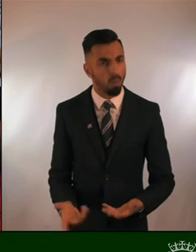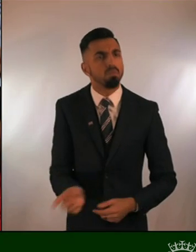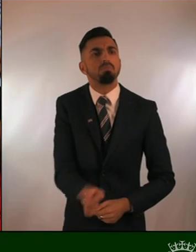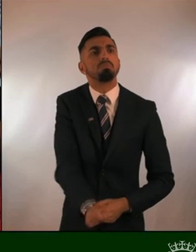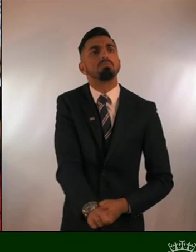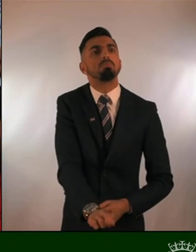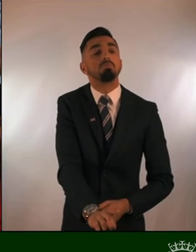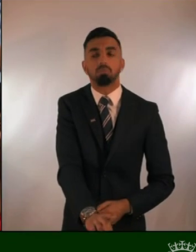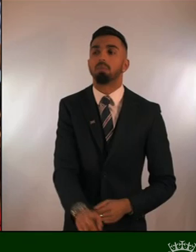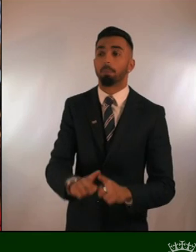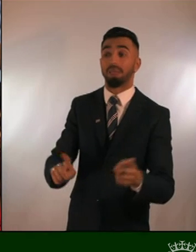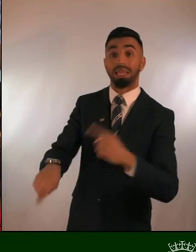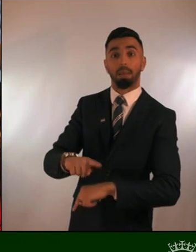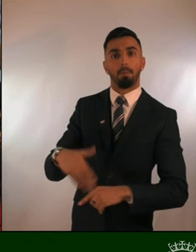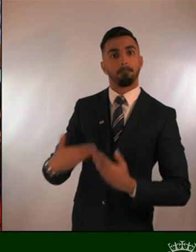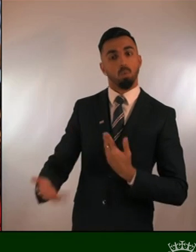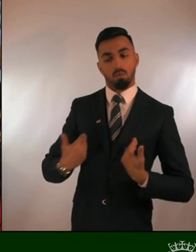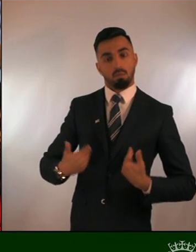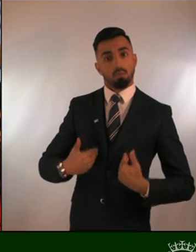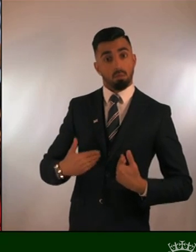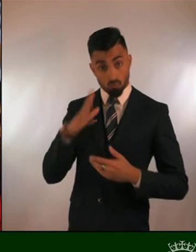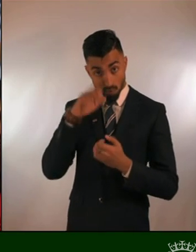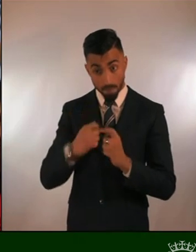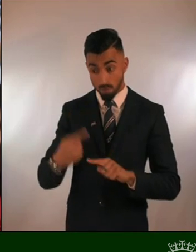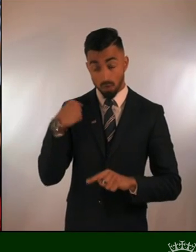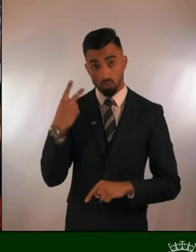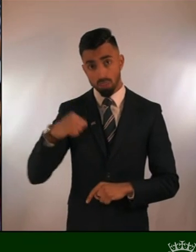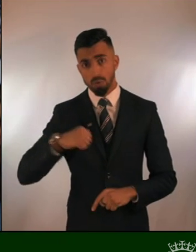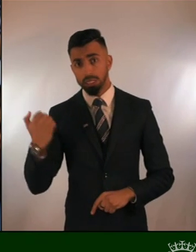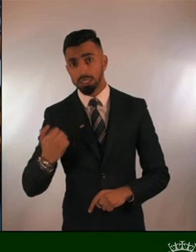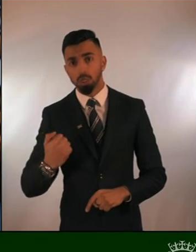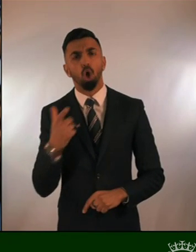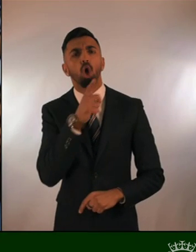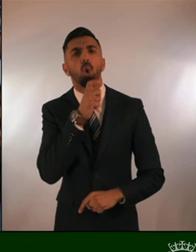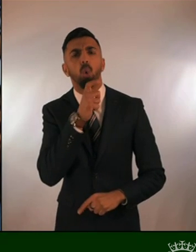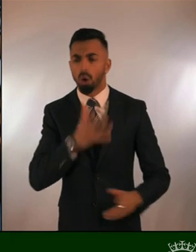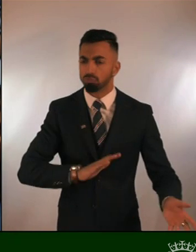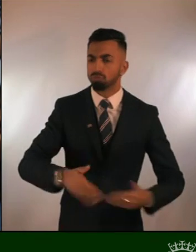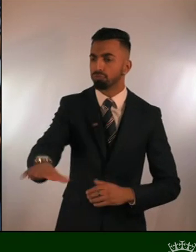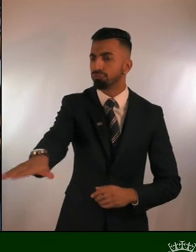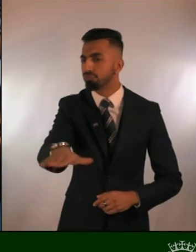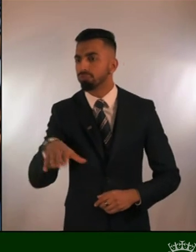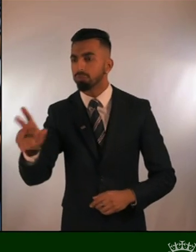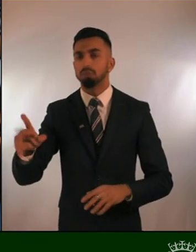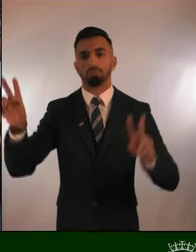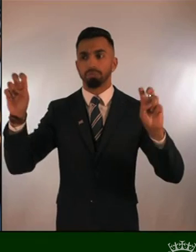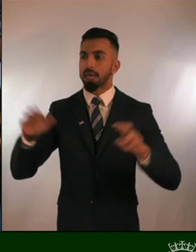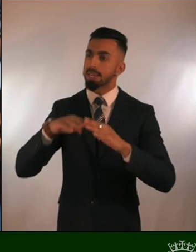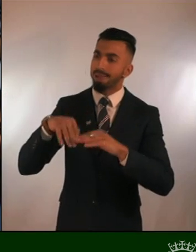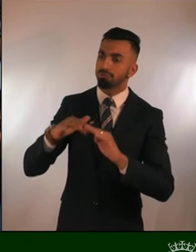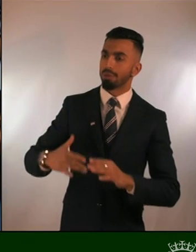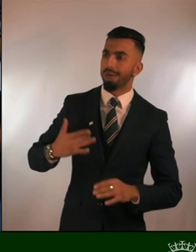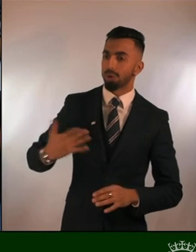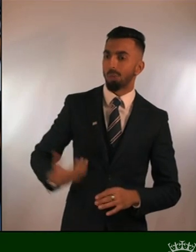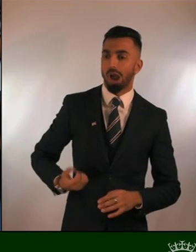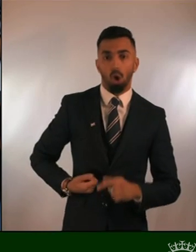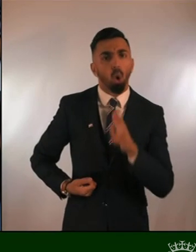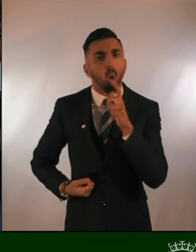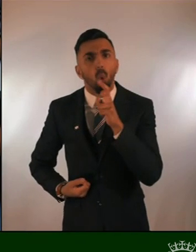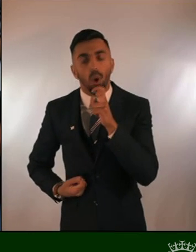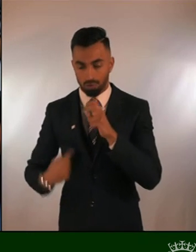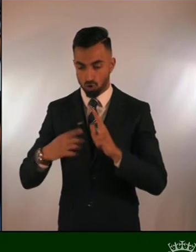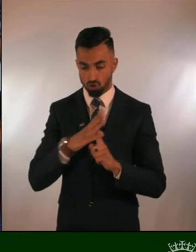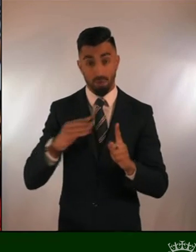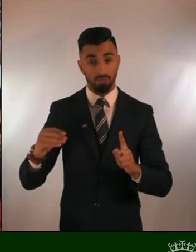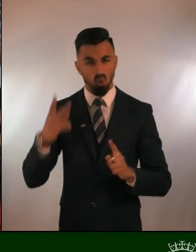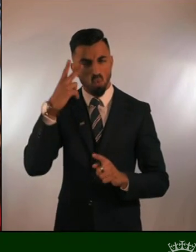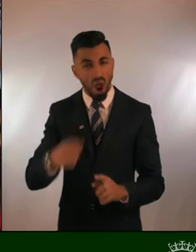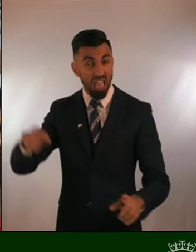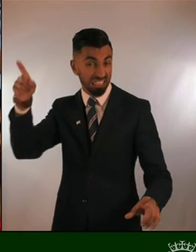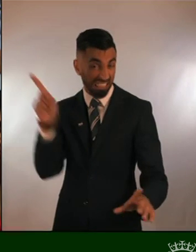It was a Conservative Government who in 2016 introduced the national living wage, giving Britain’s lowest-paid workers the biggest pay rise in 20 years.